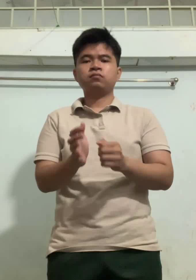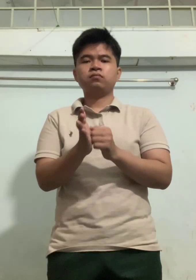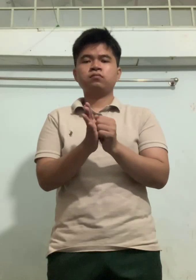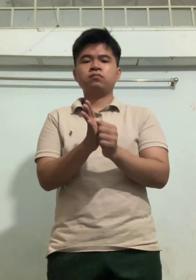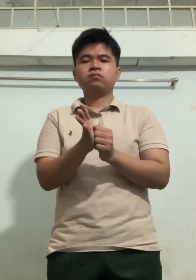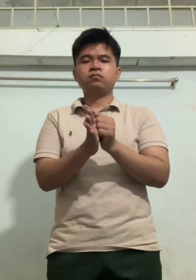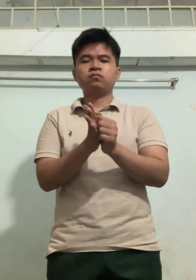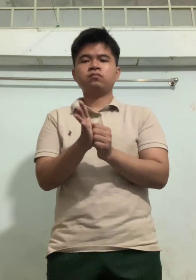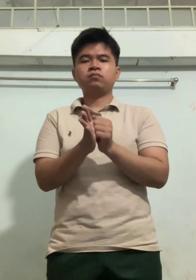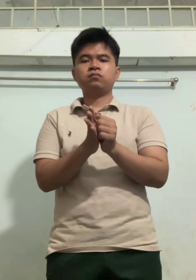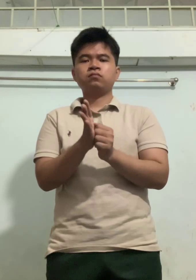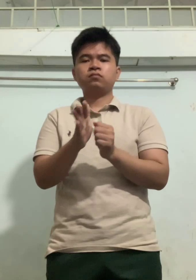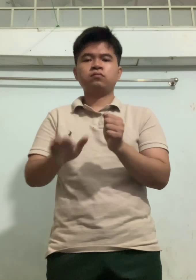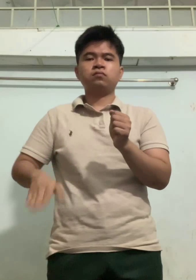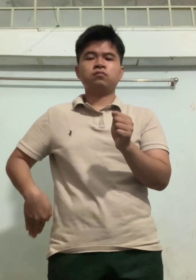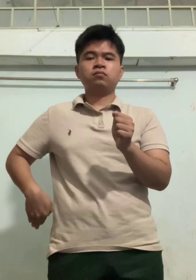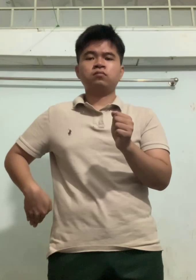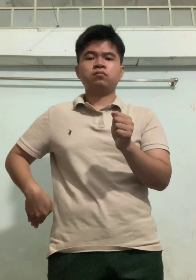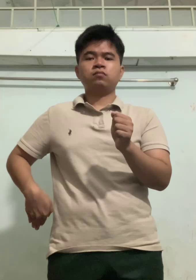thang sau